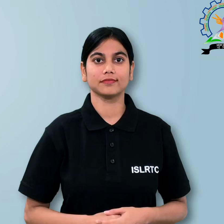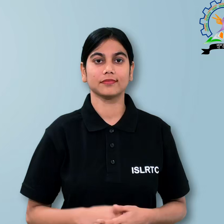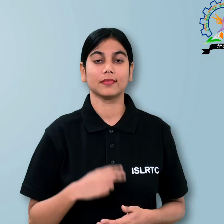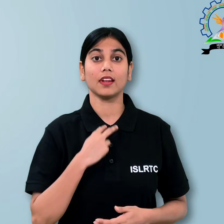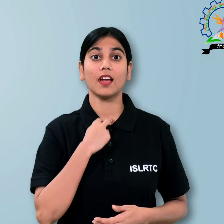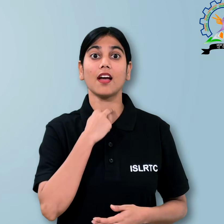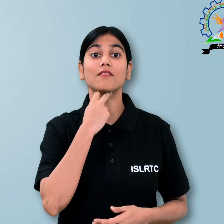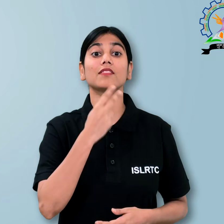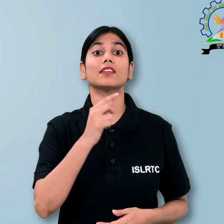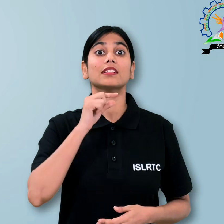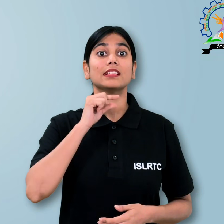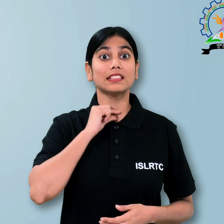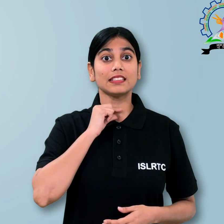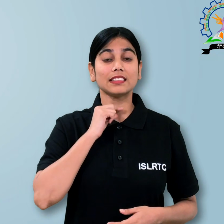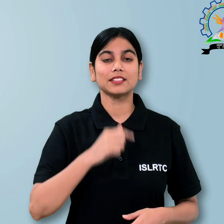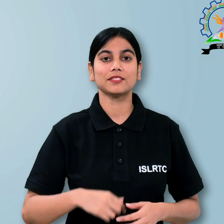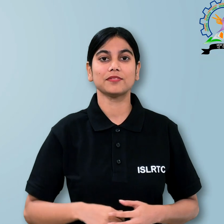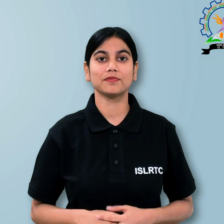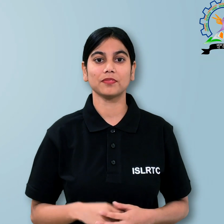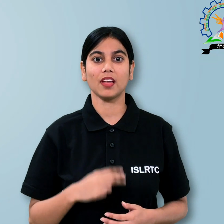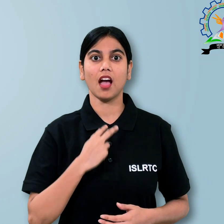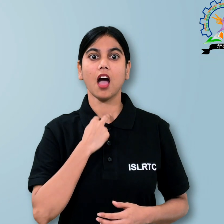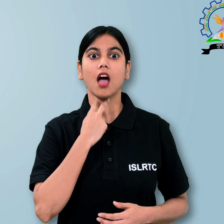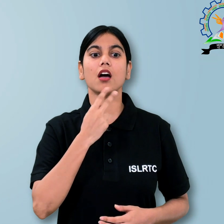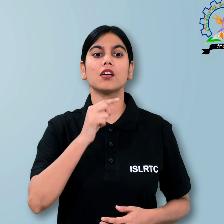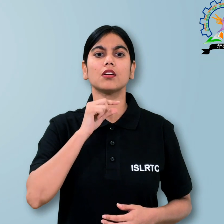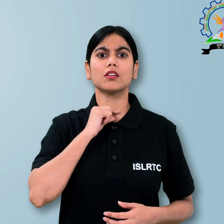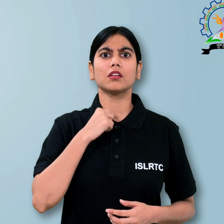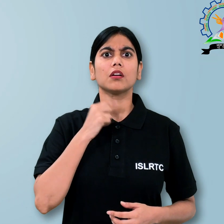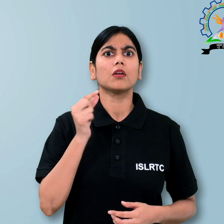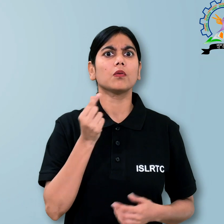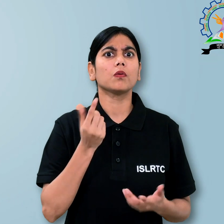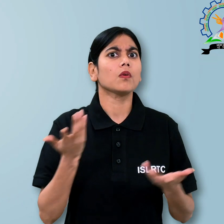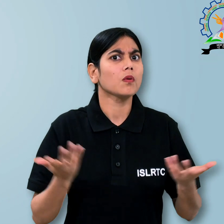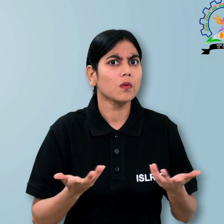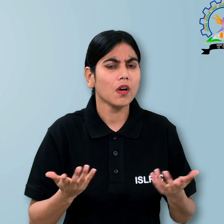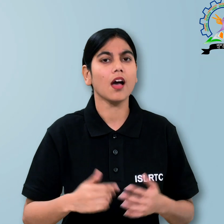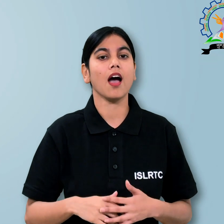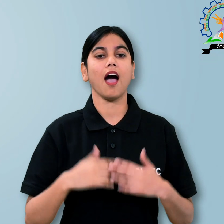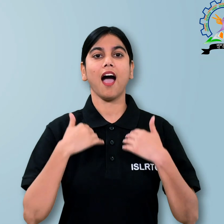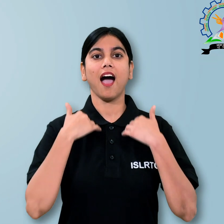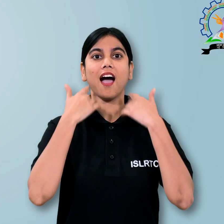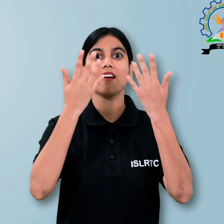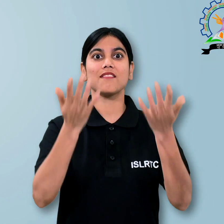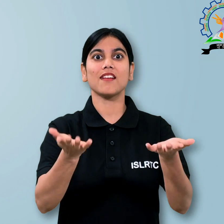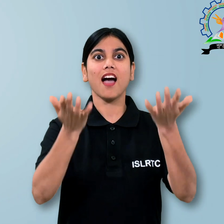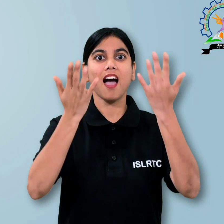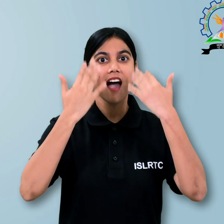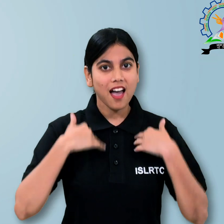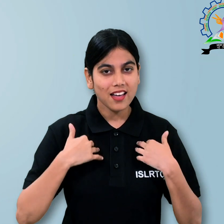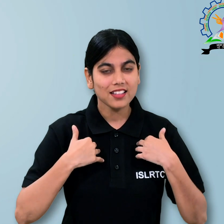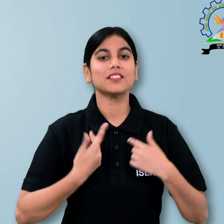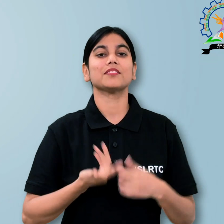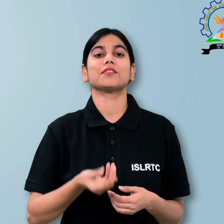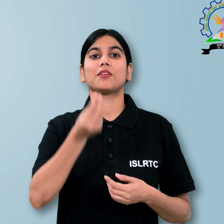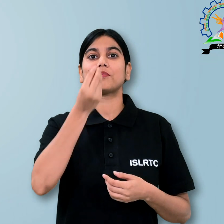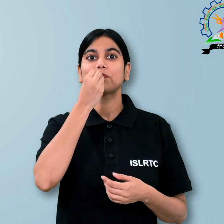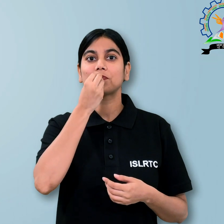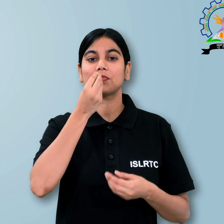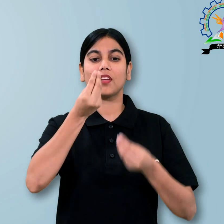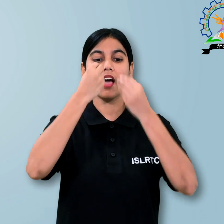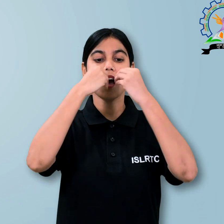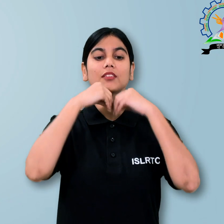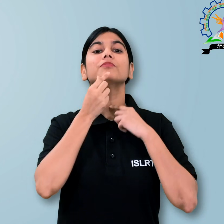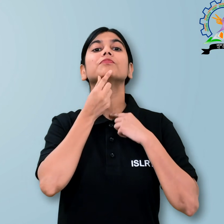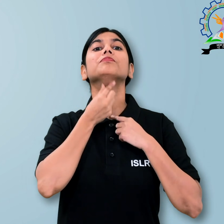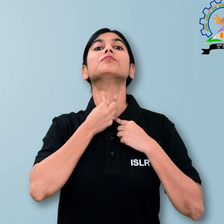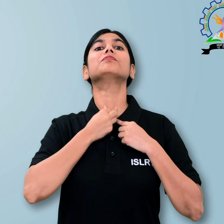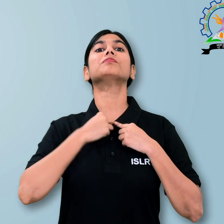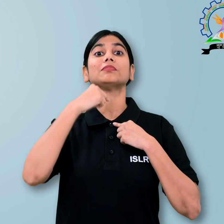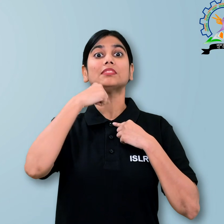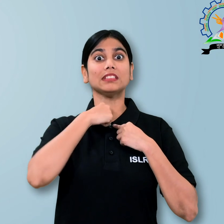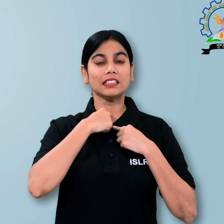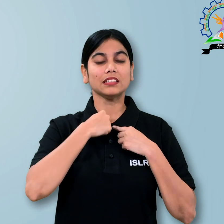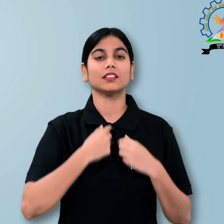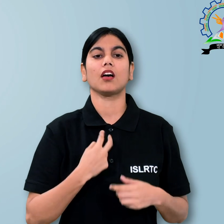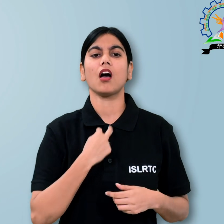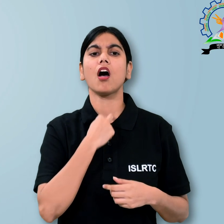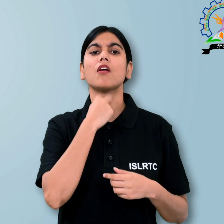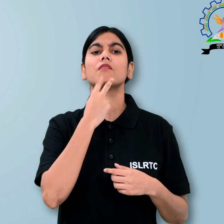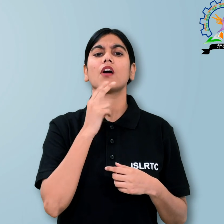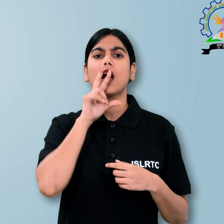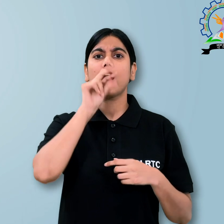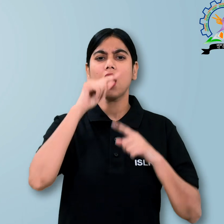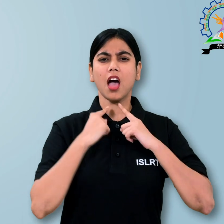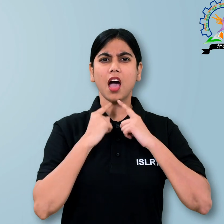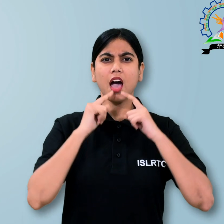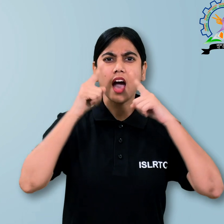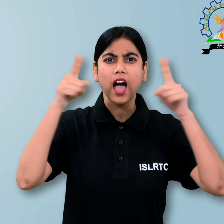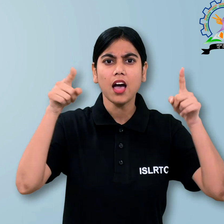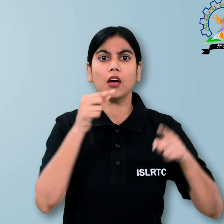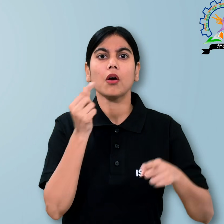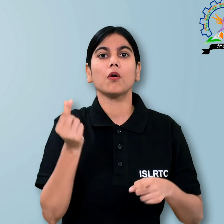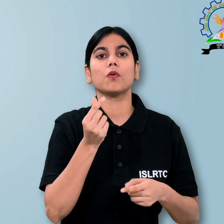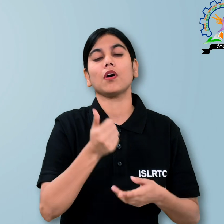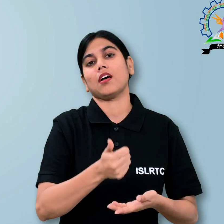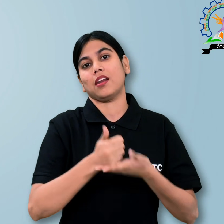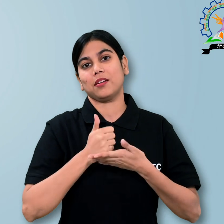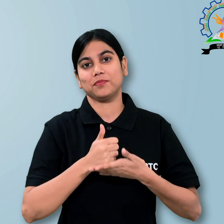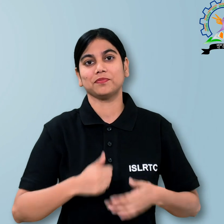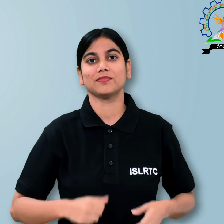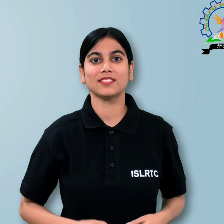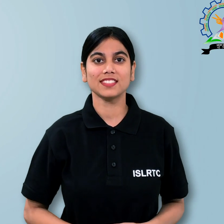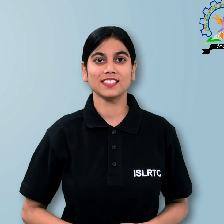Voicebox The area of the throat containing the vocal cords and used for breathing, swallowing, and talking.